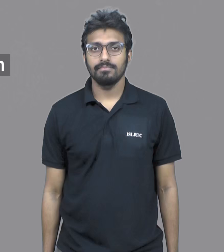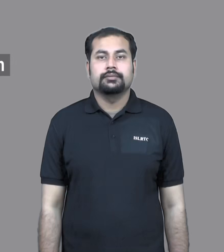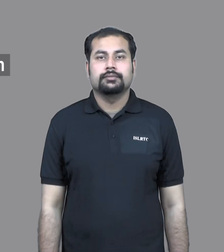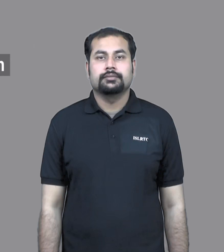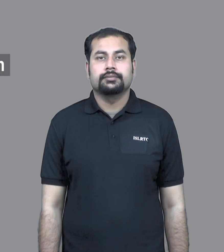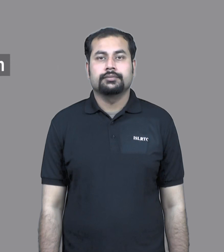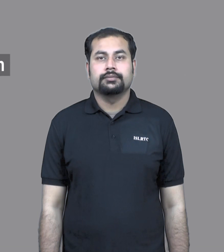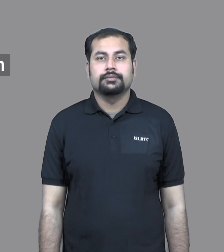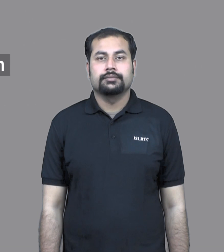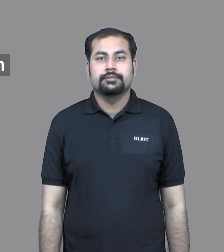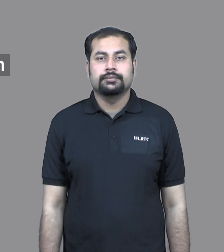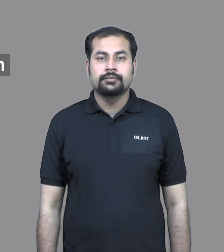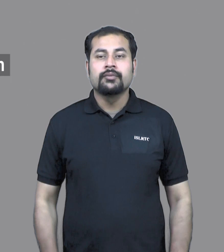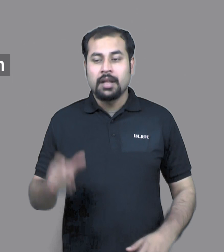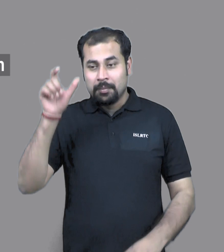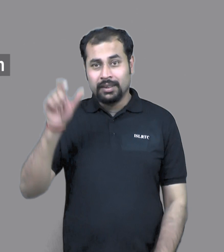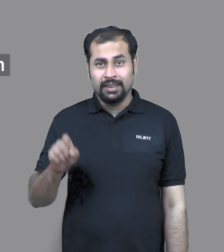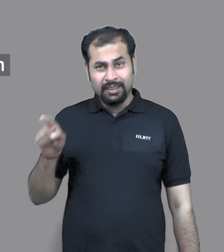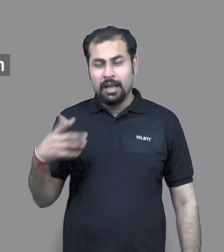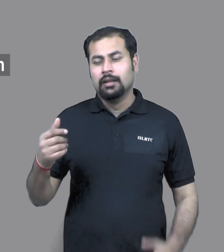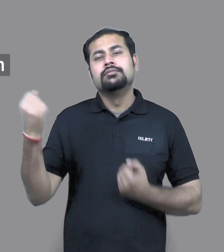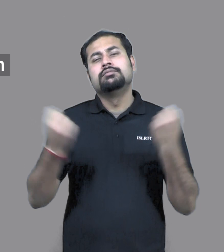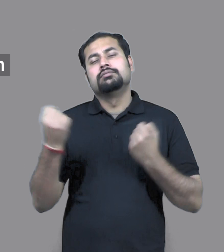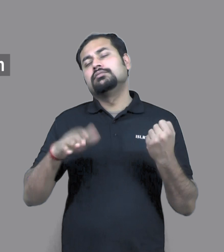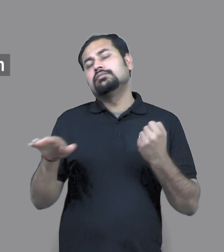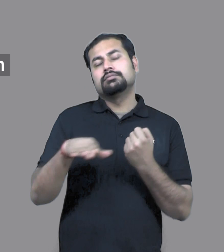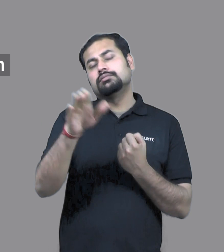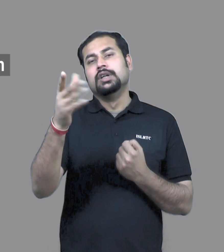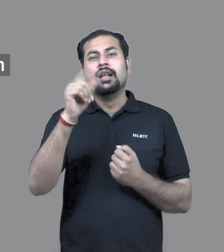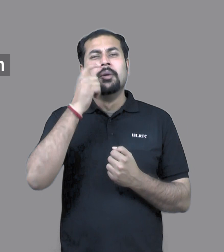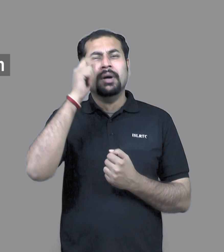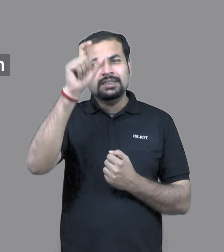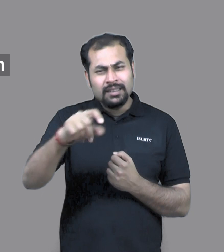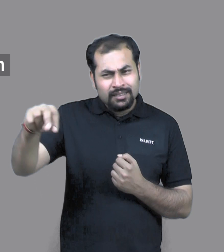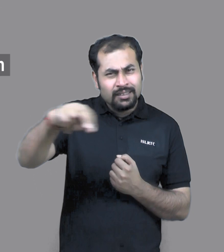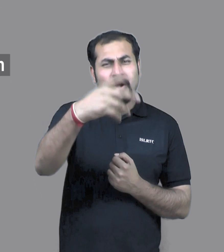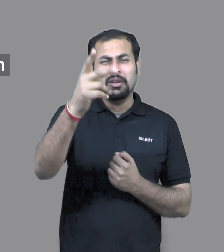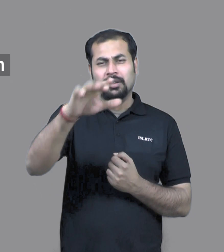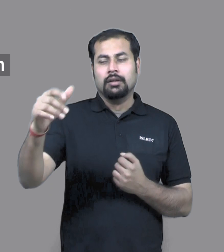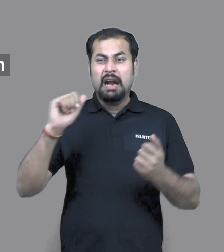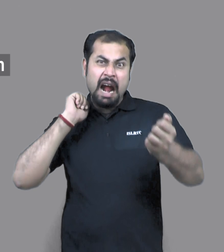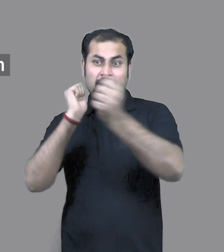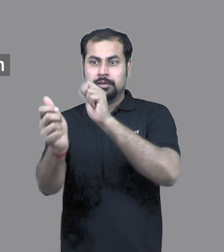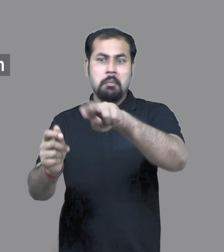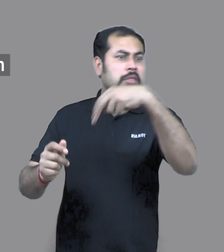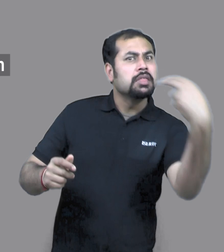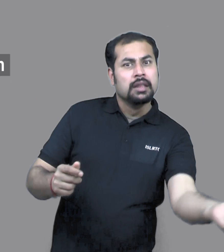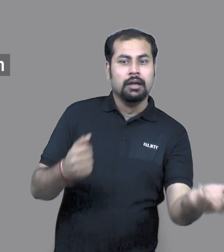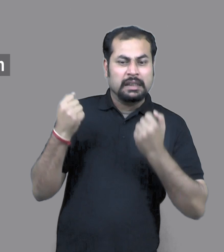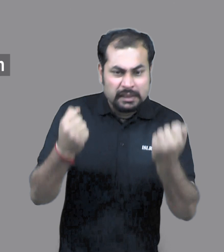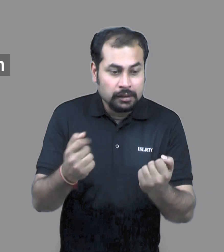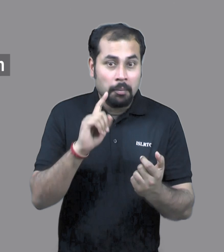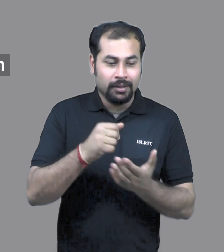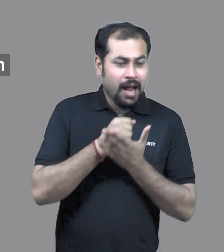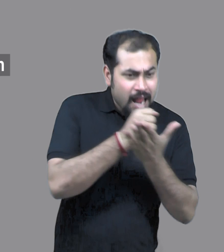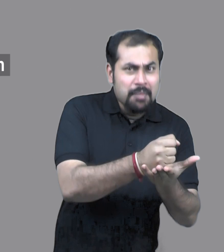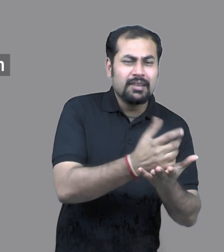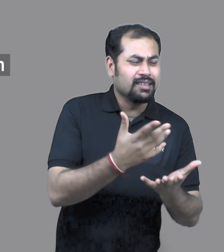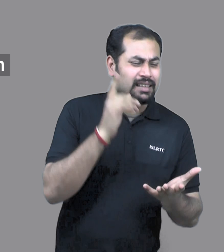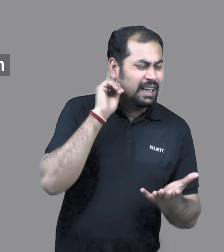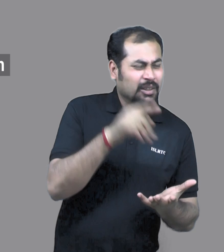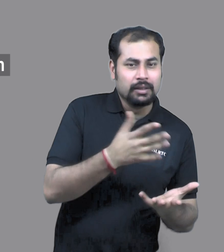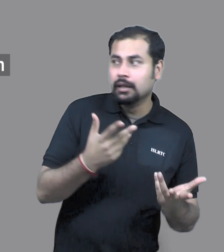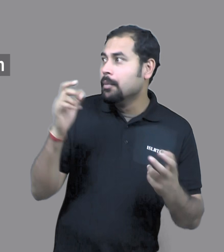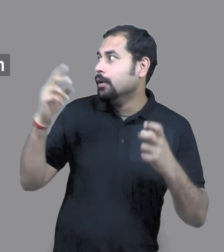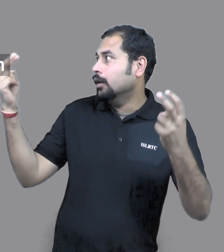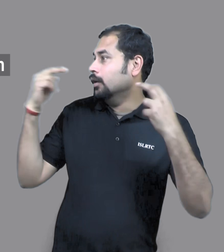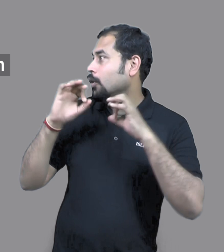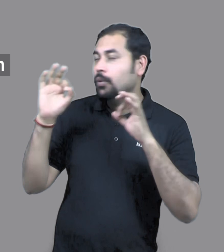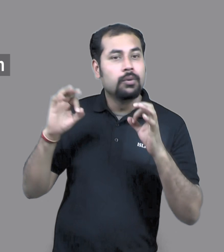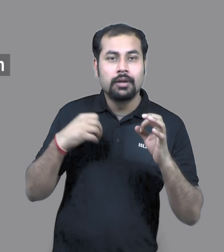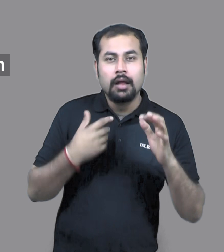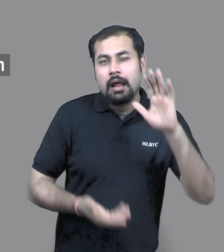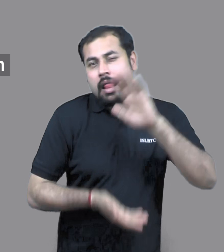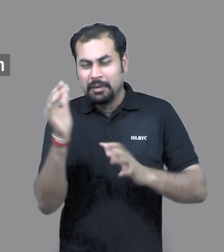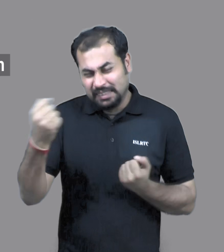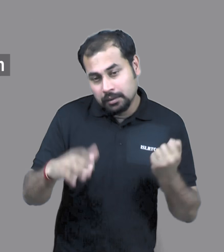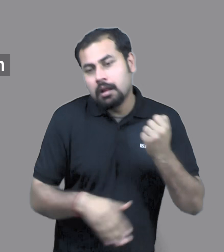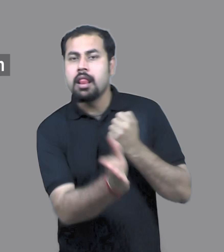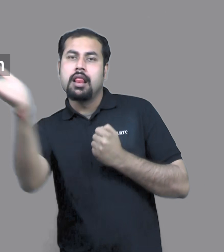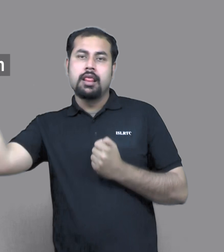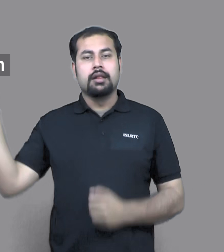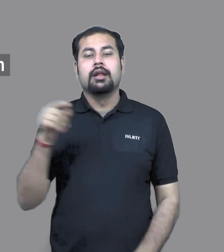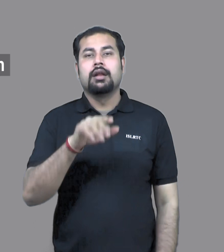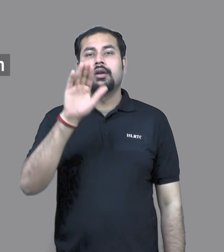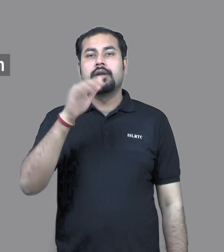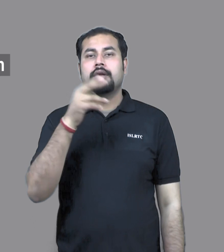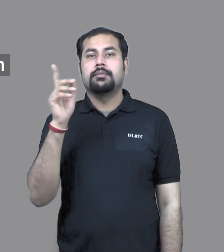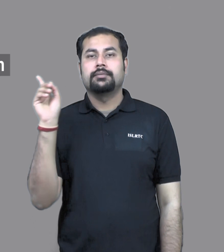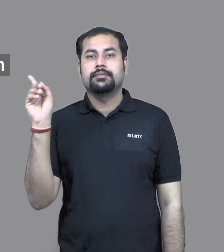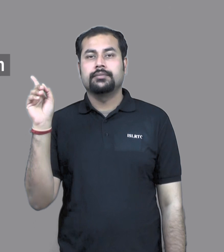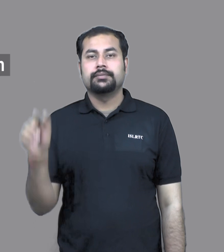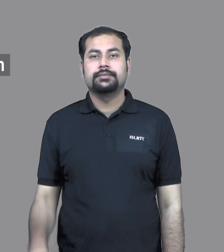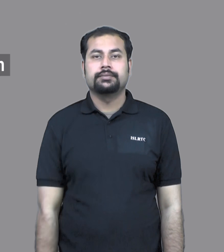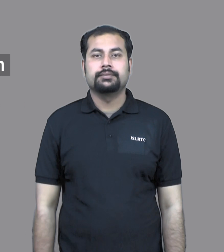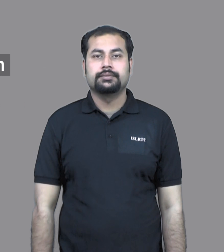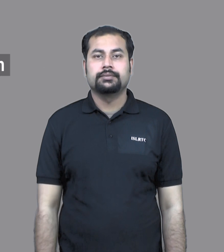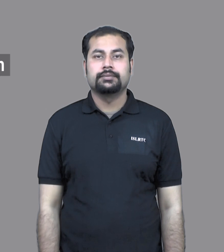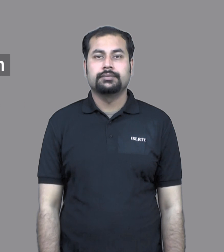Hit & Run